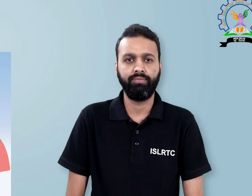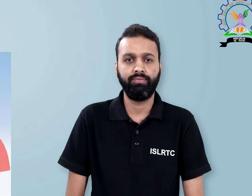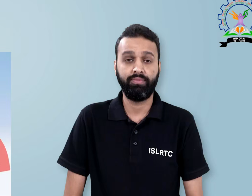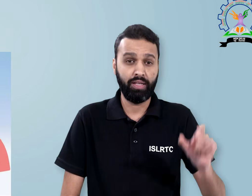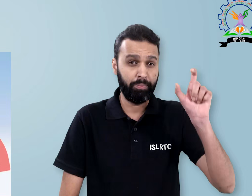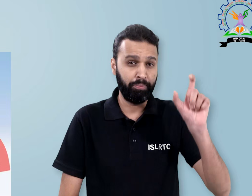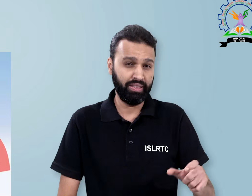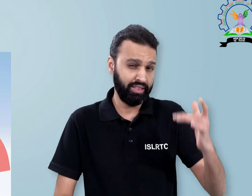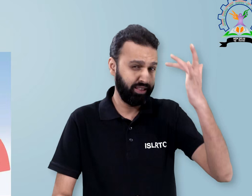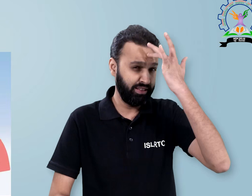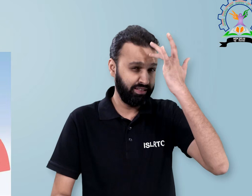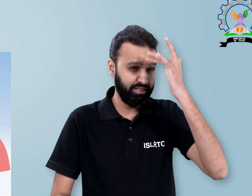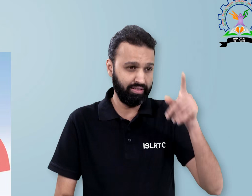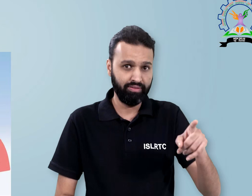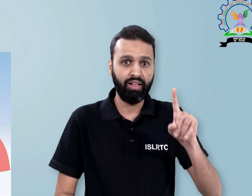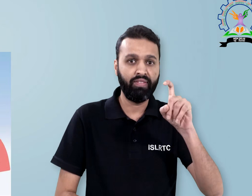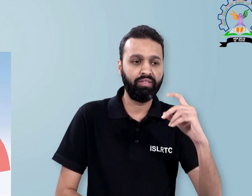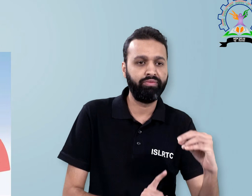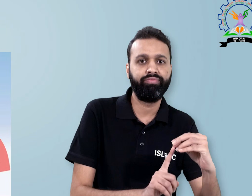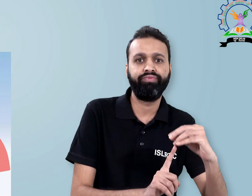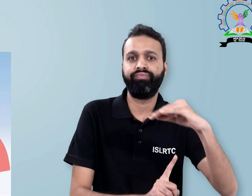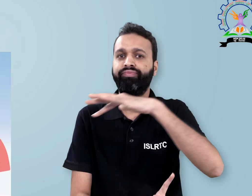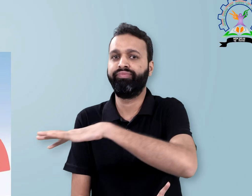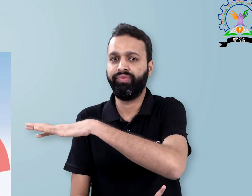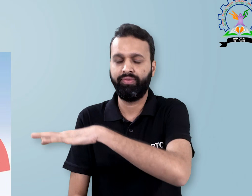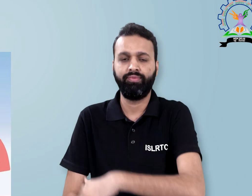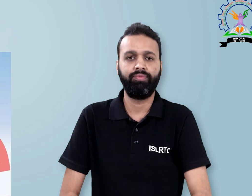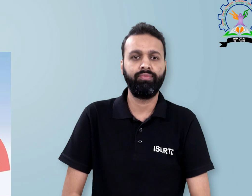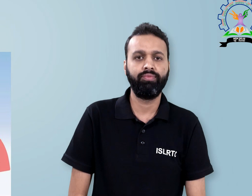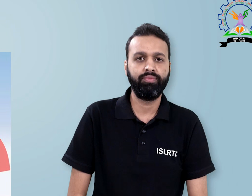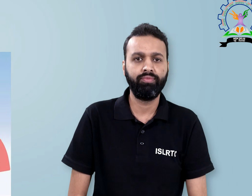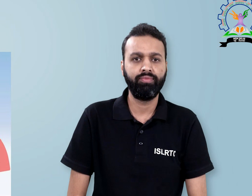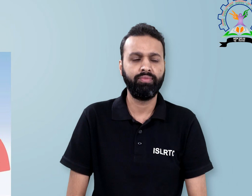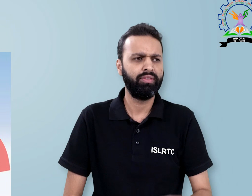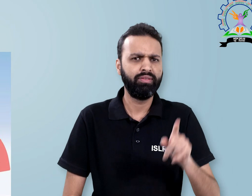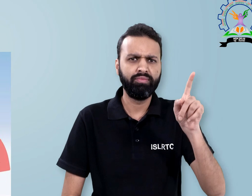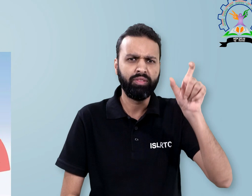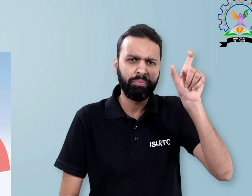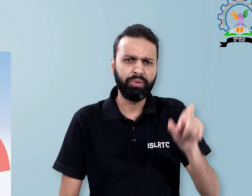Direct Contact